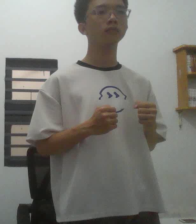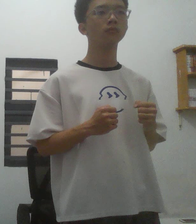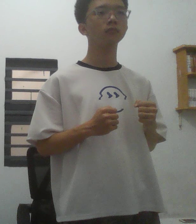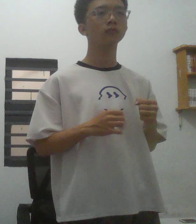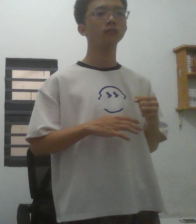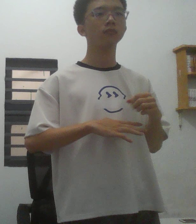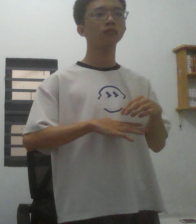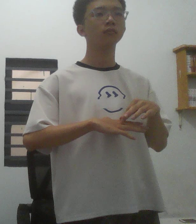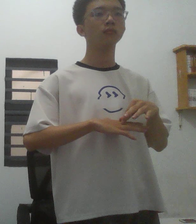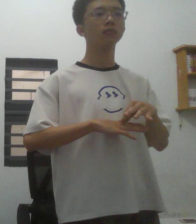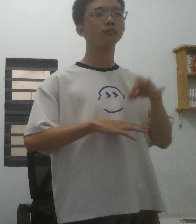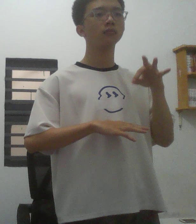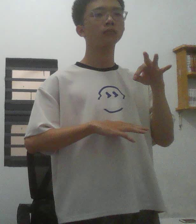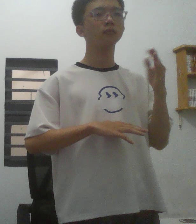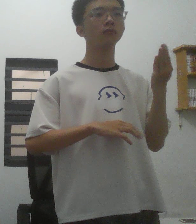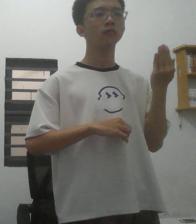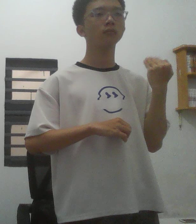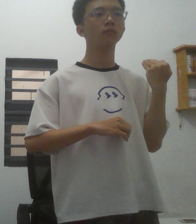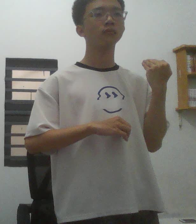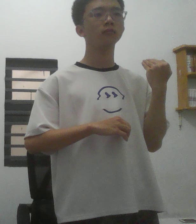tuan truoc